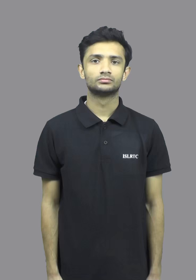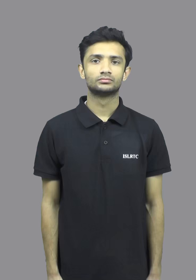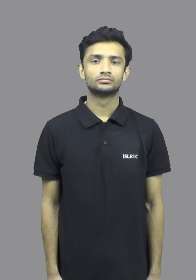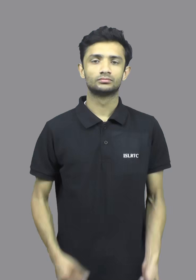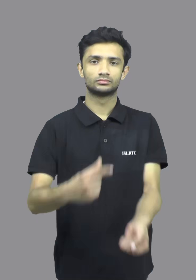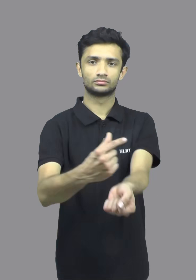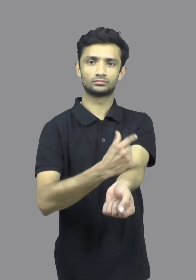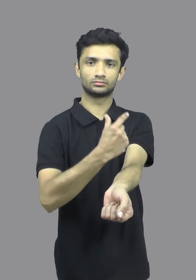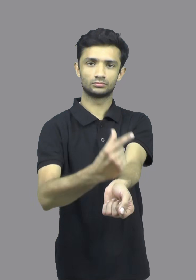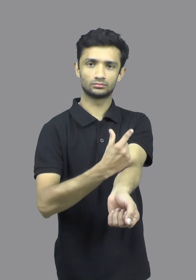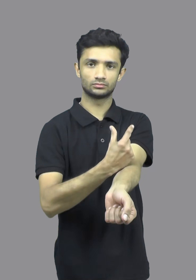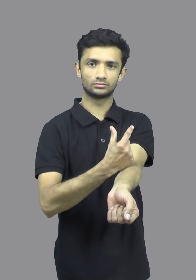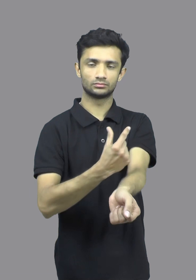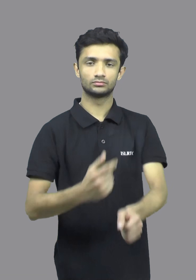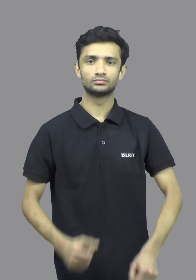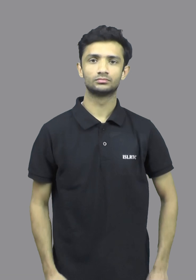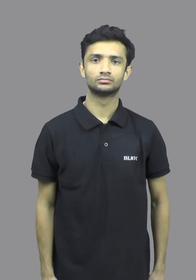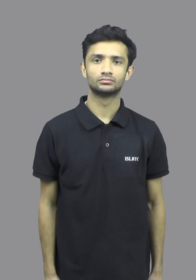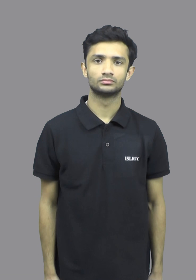Ghana